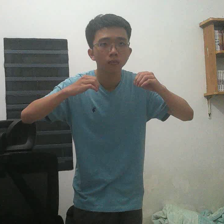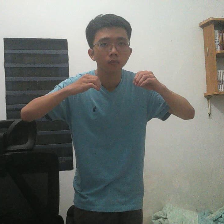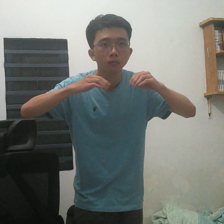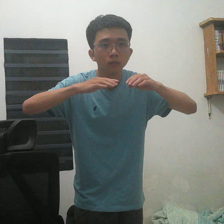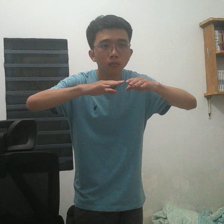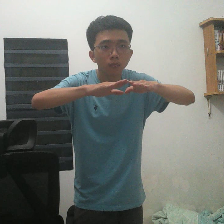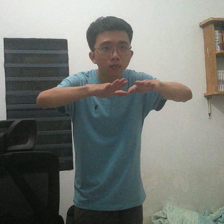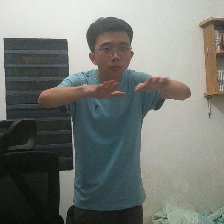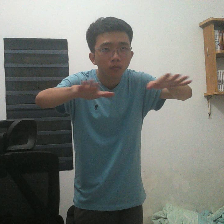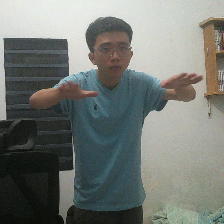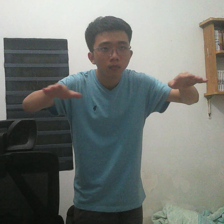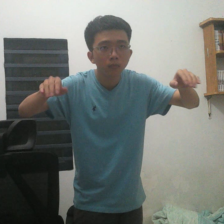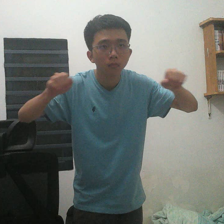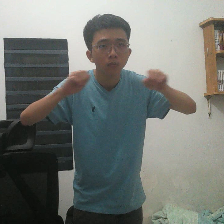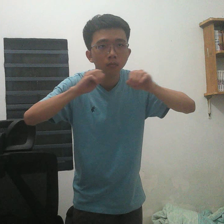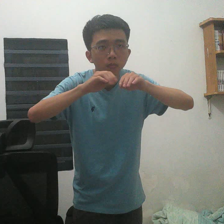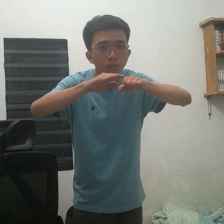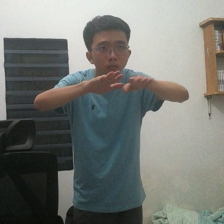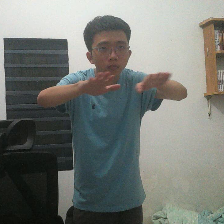boi